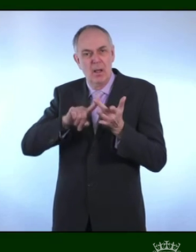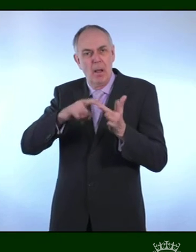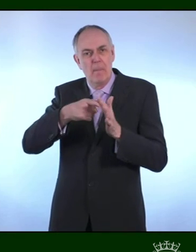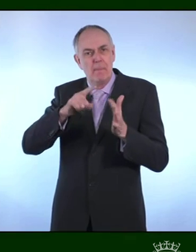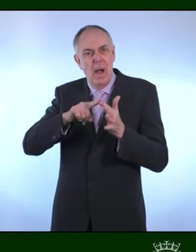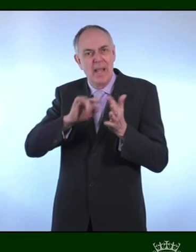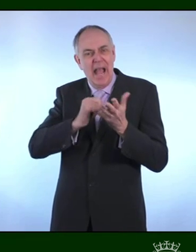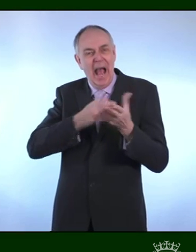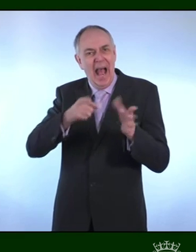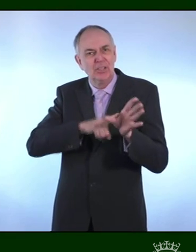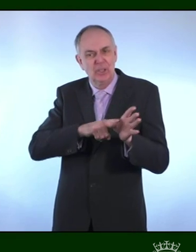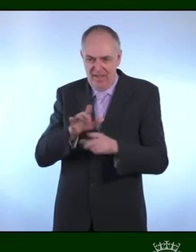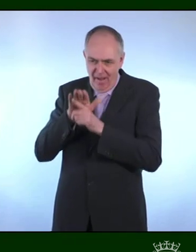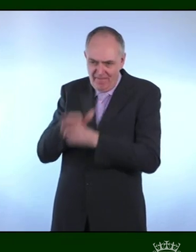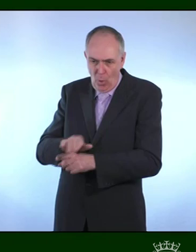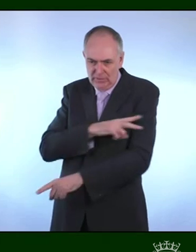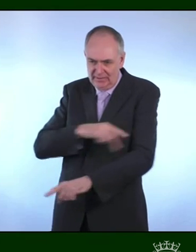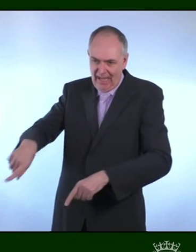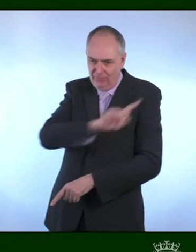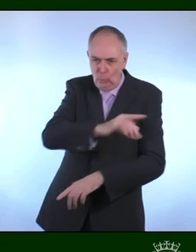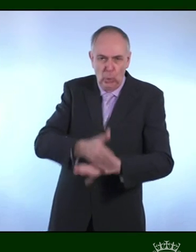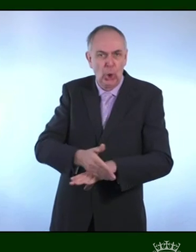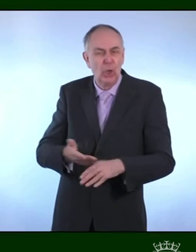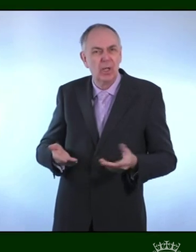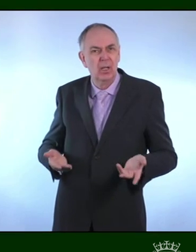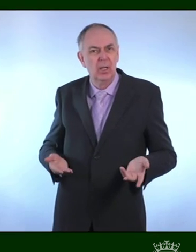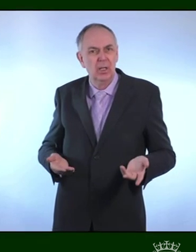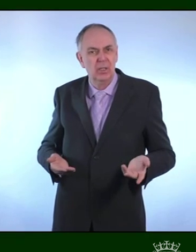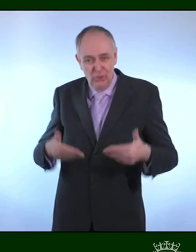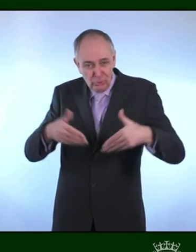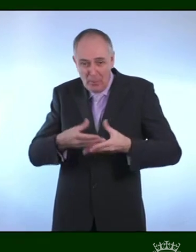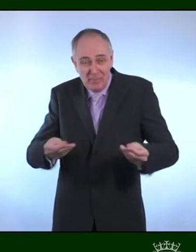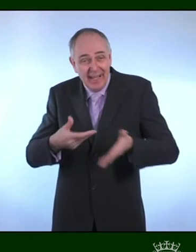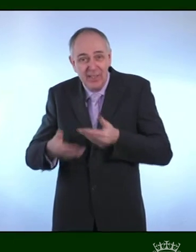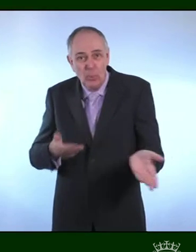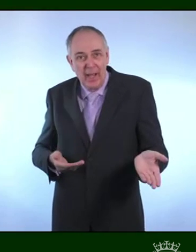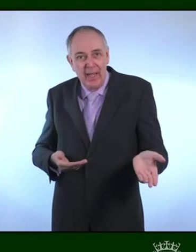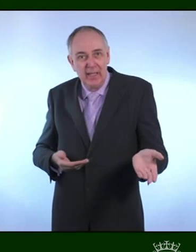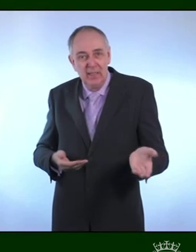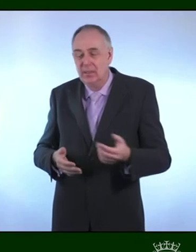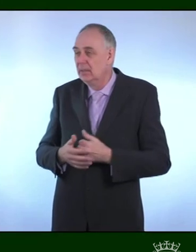The Prime Minister has said that businesses should stand with their staff. What is his message to those who do not?